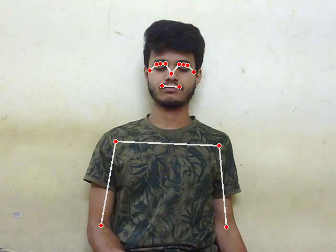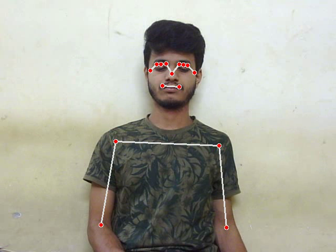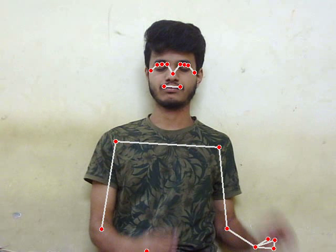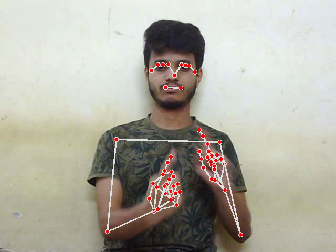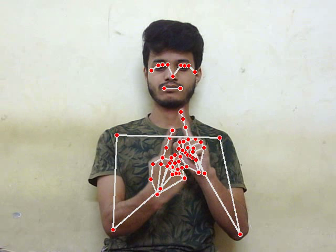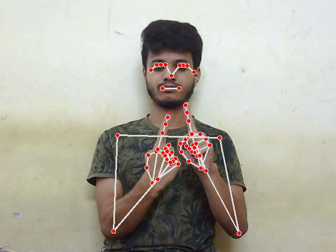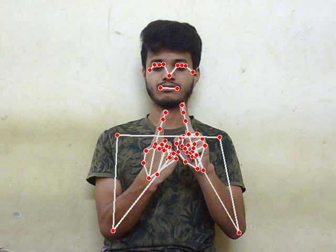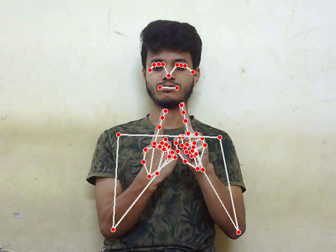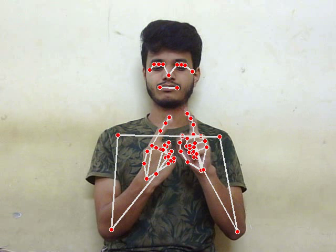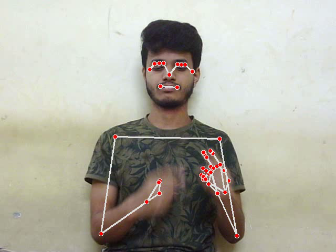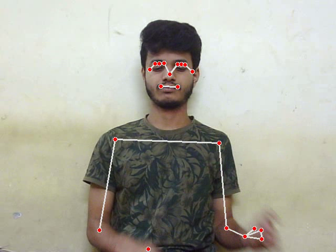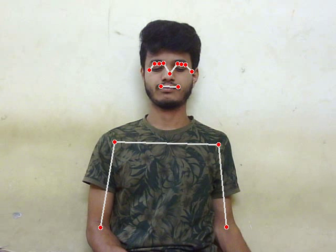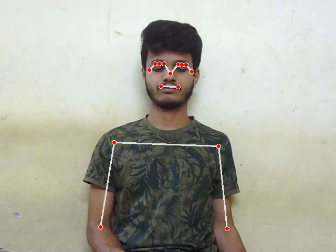meet